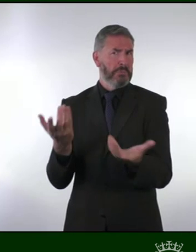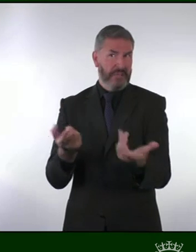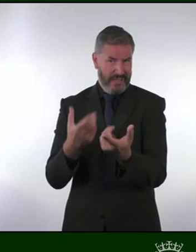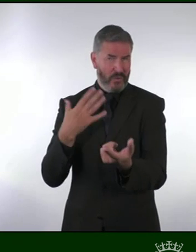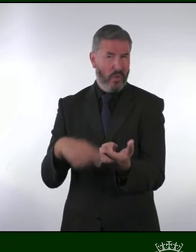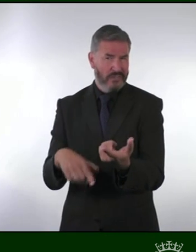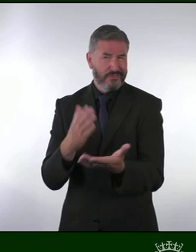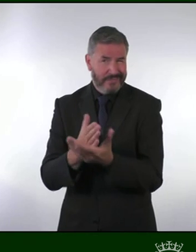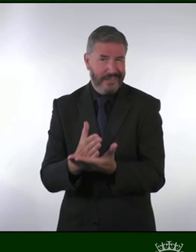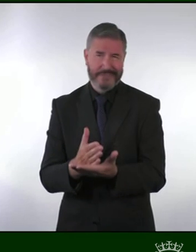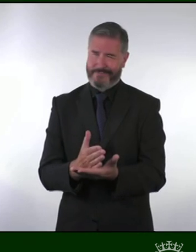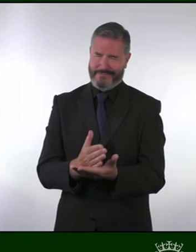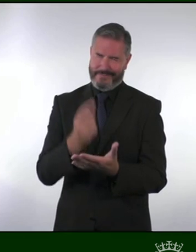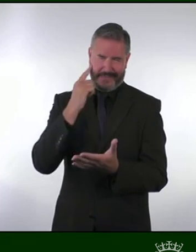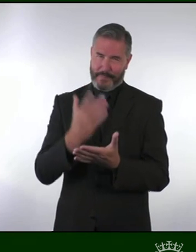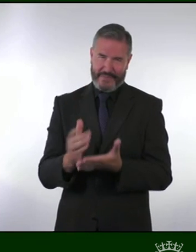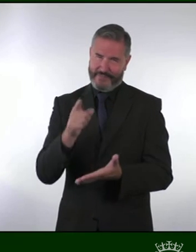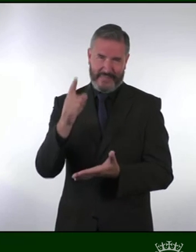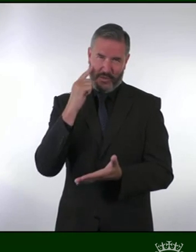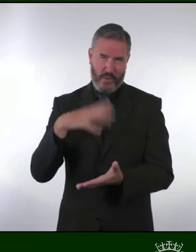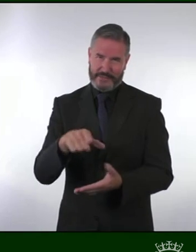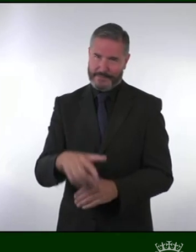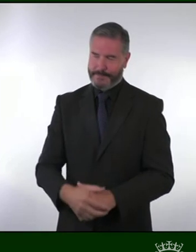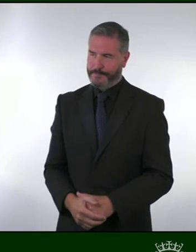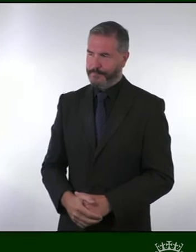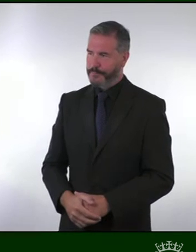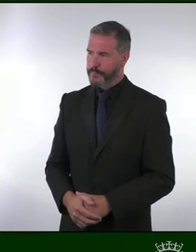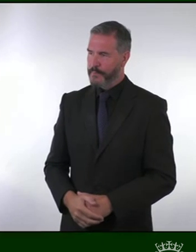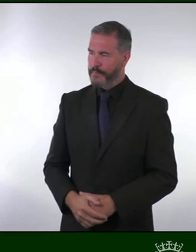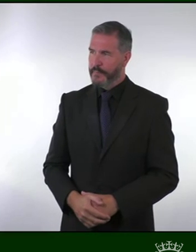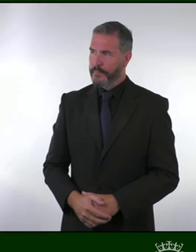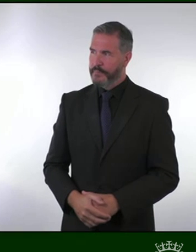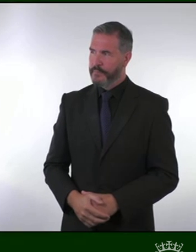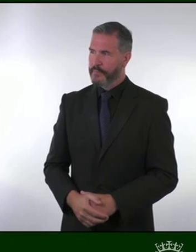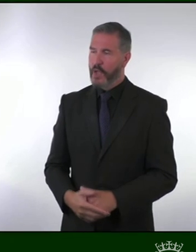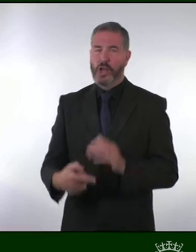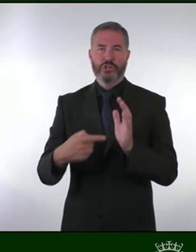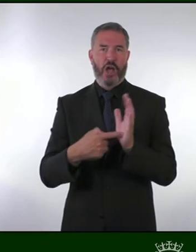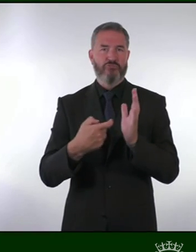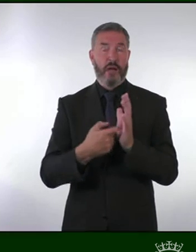Is that really the policy? I do not think it is sensible.